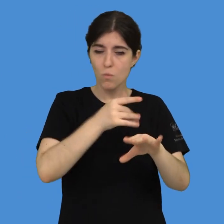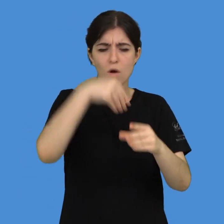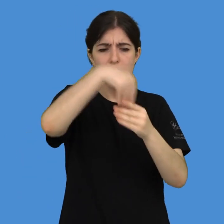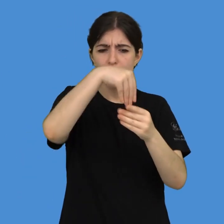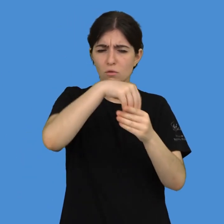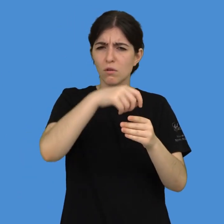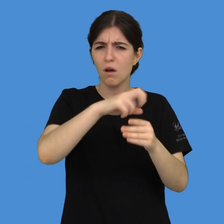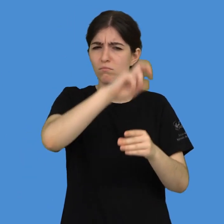dentro